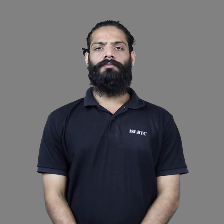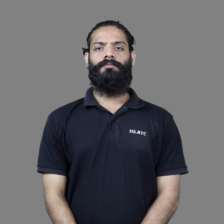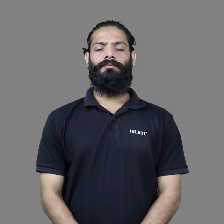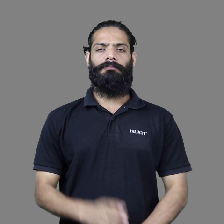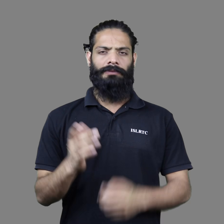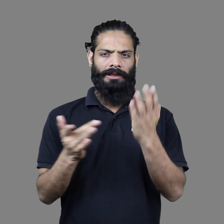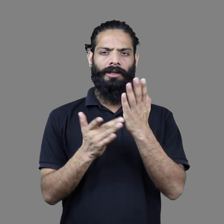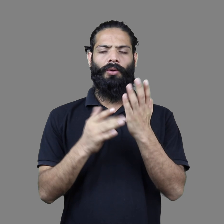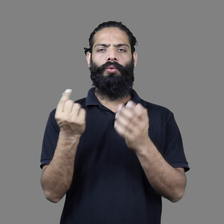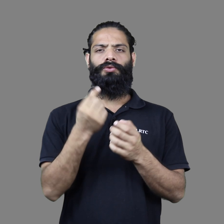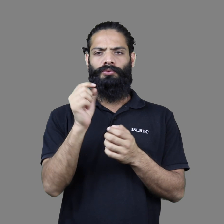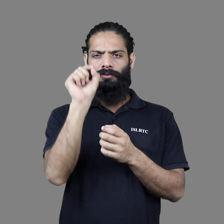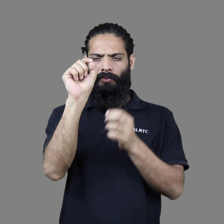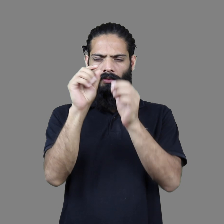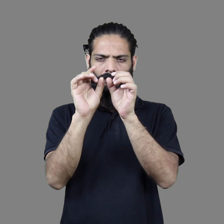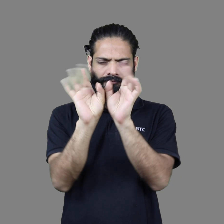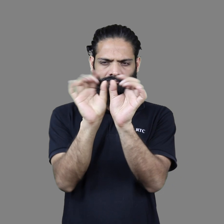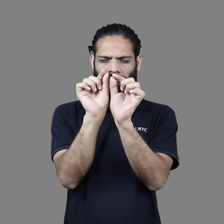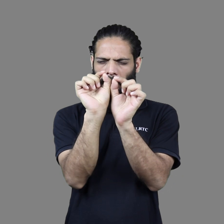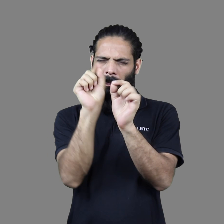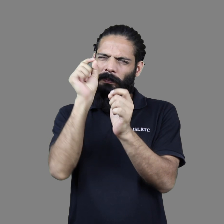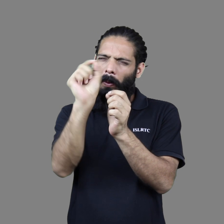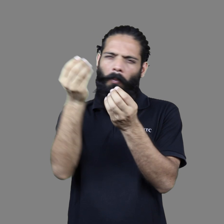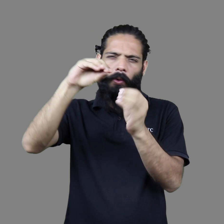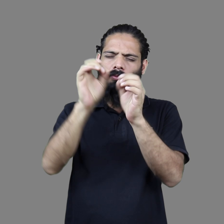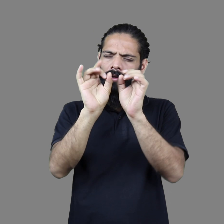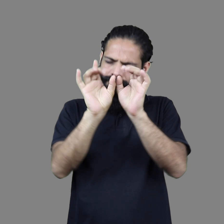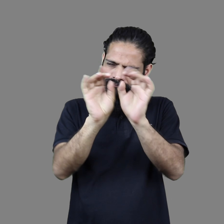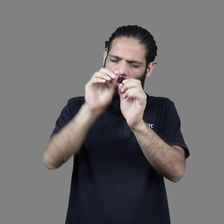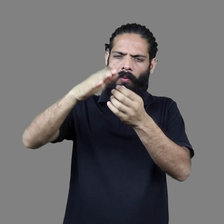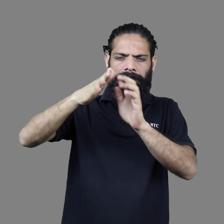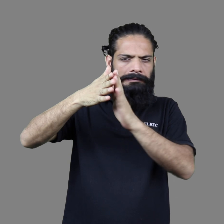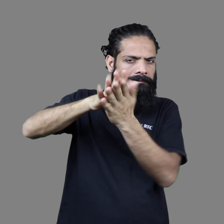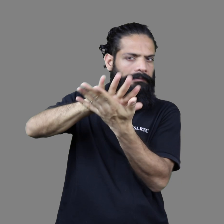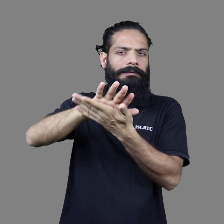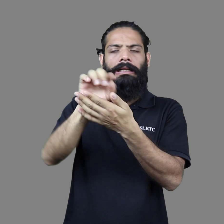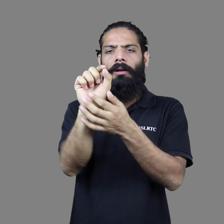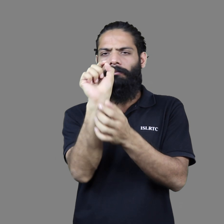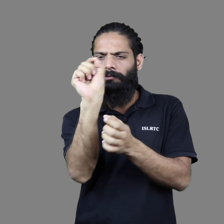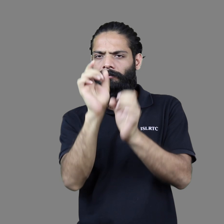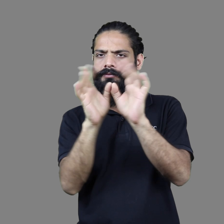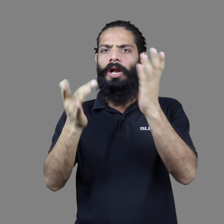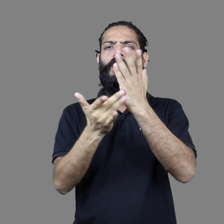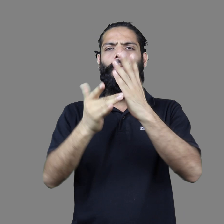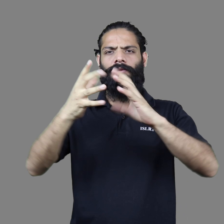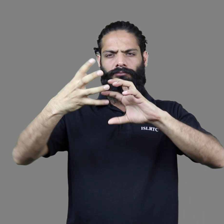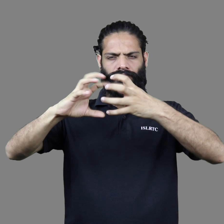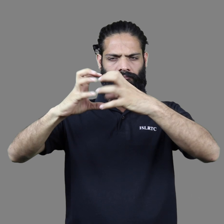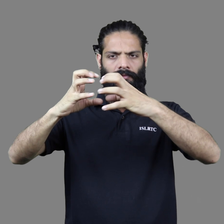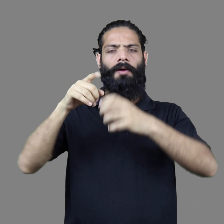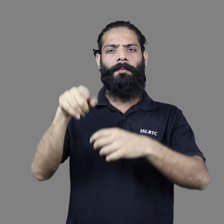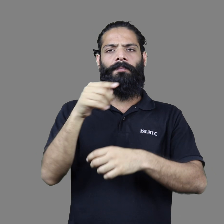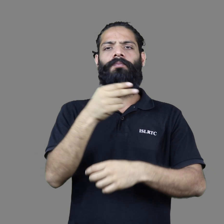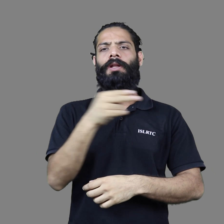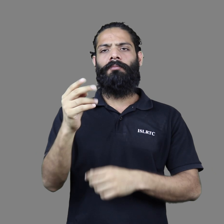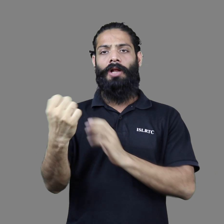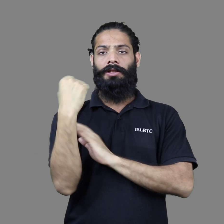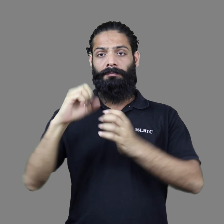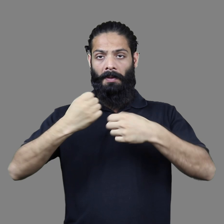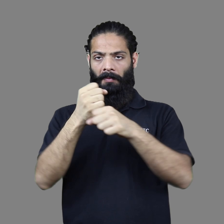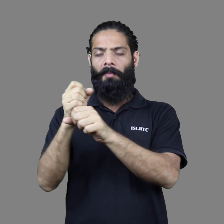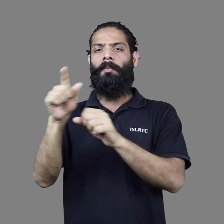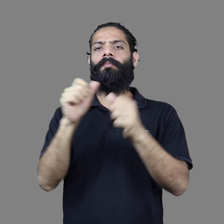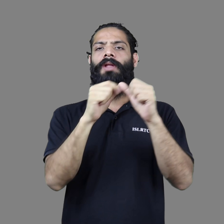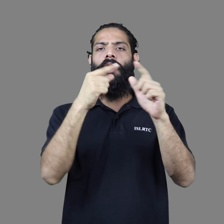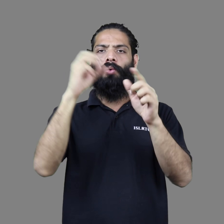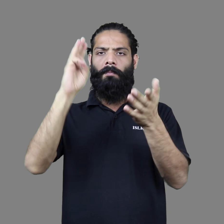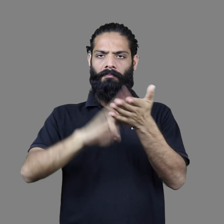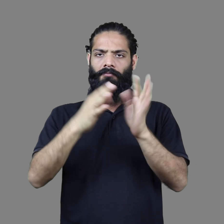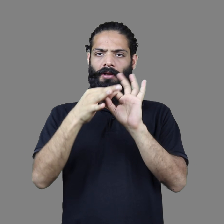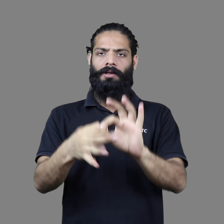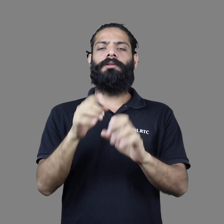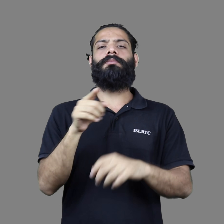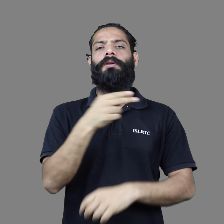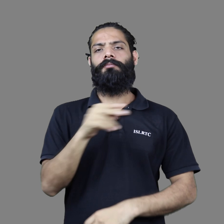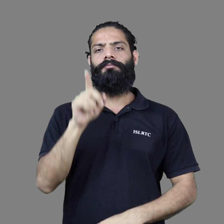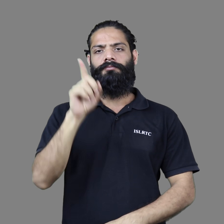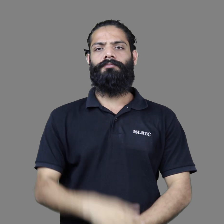Atomic Energy